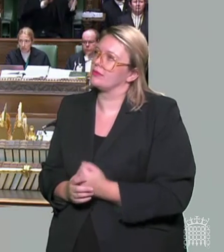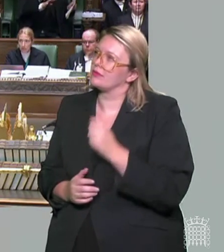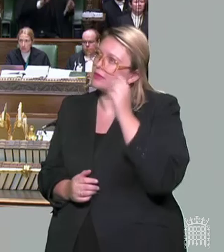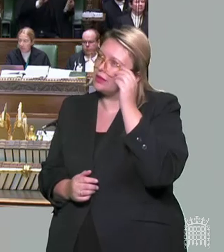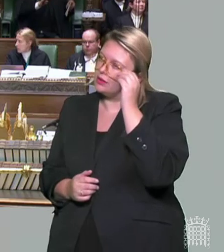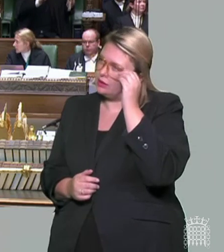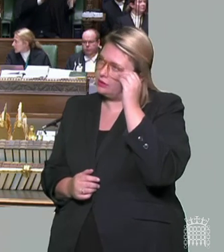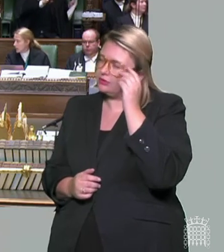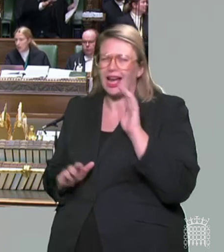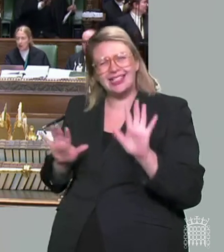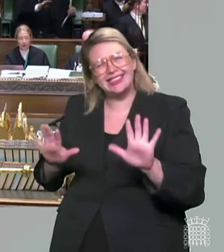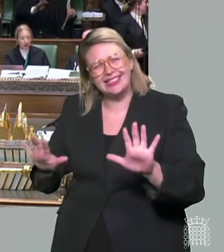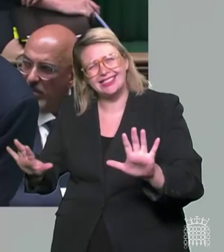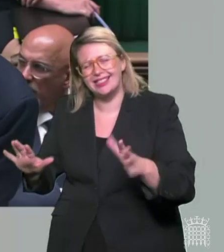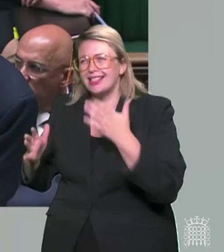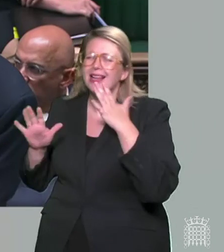The difference between—